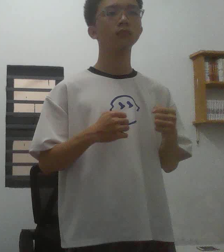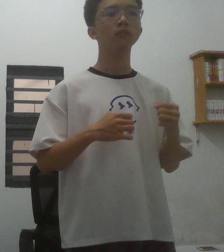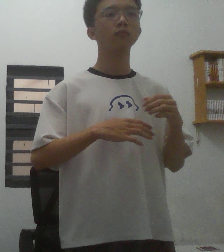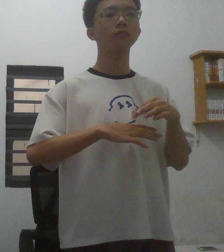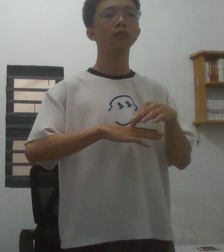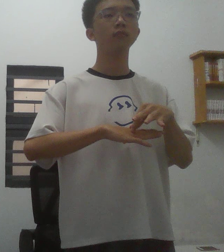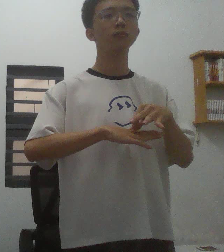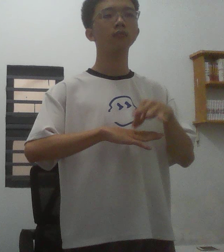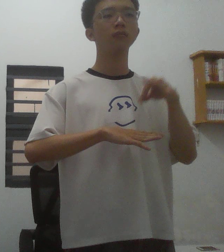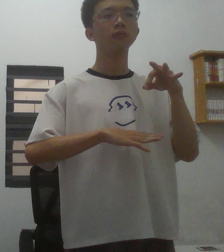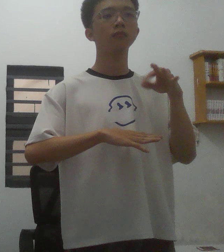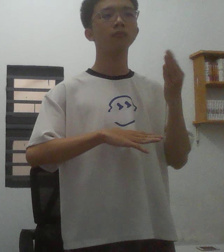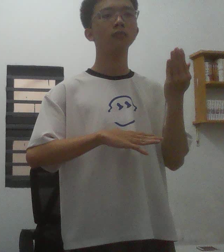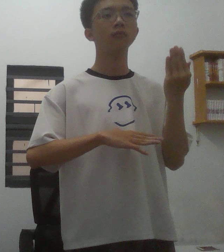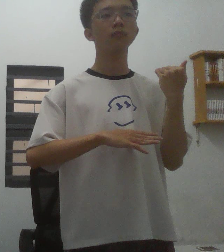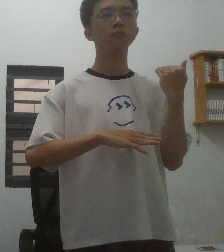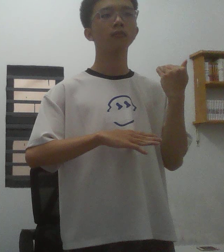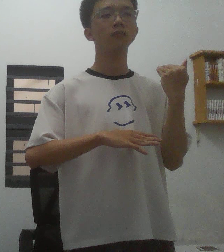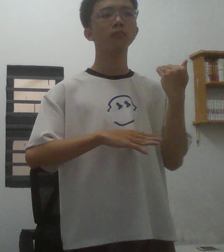tuan truoc